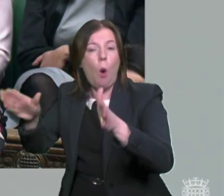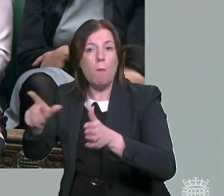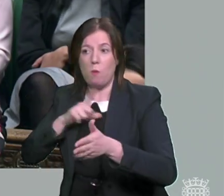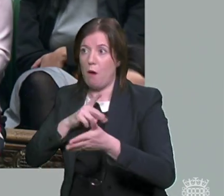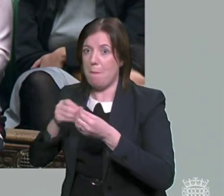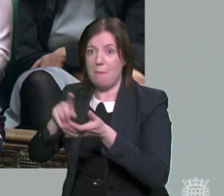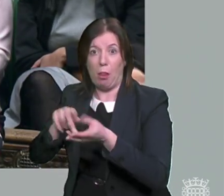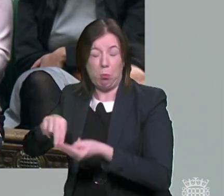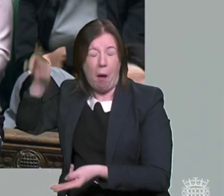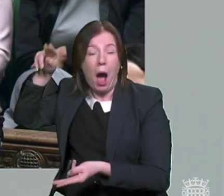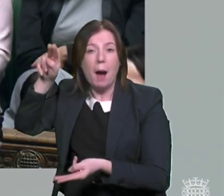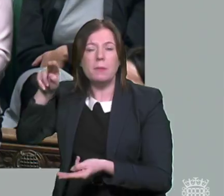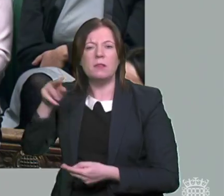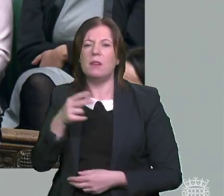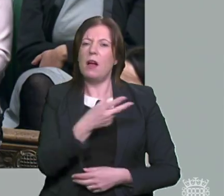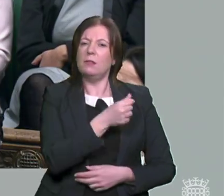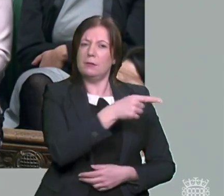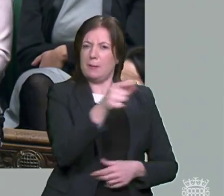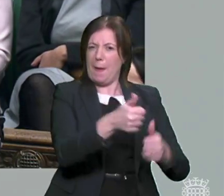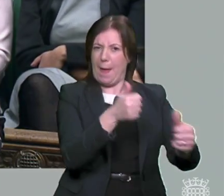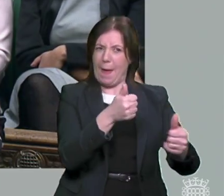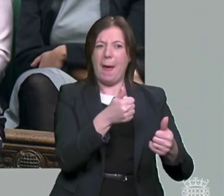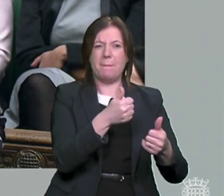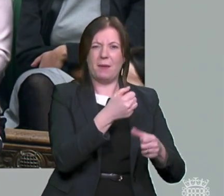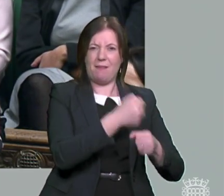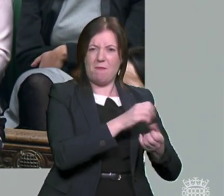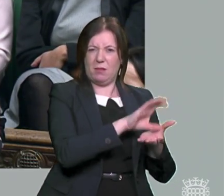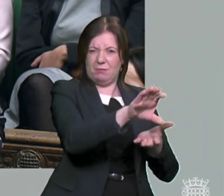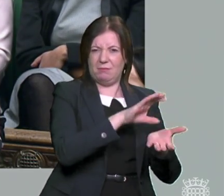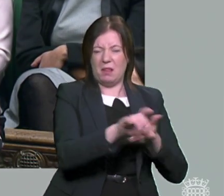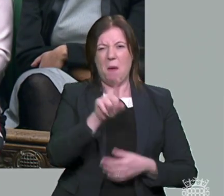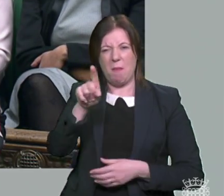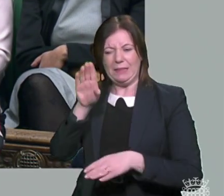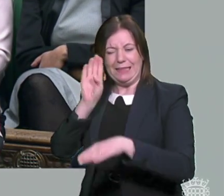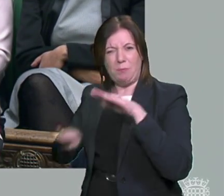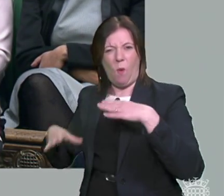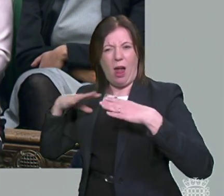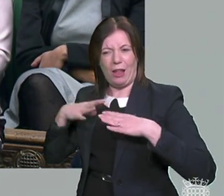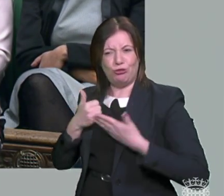While some sectors will receive extra support, the sport and leisure industry will not.